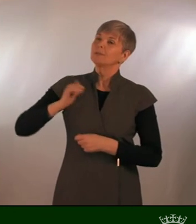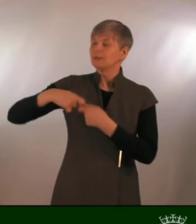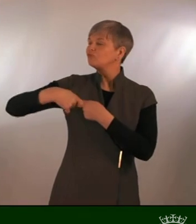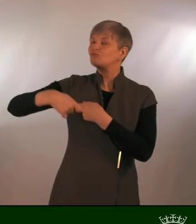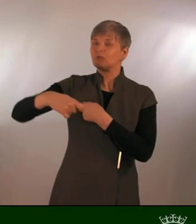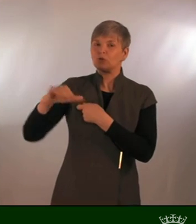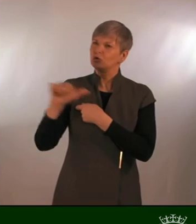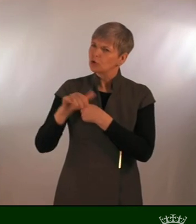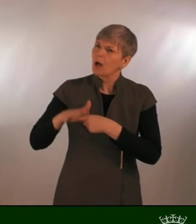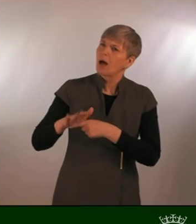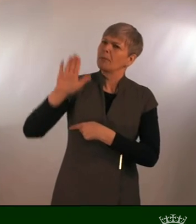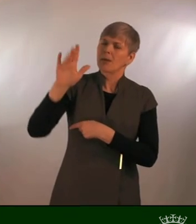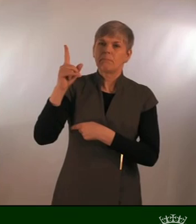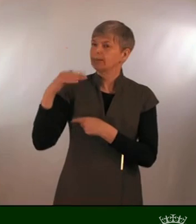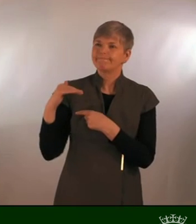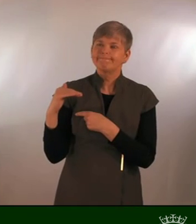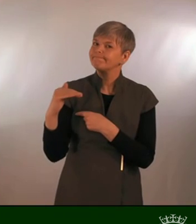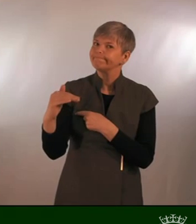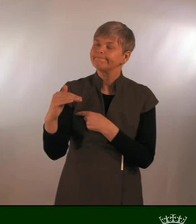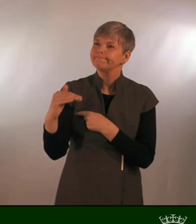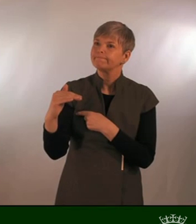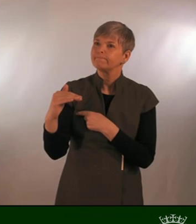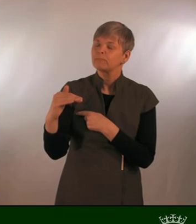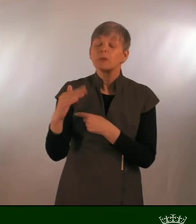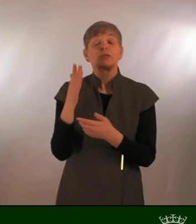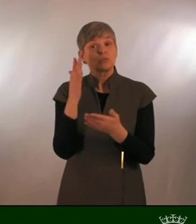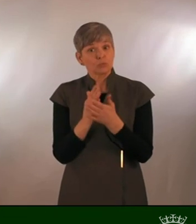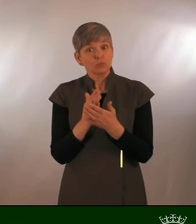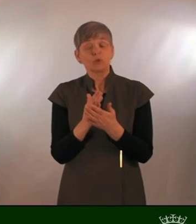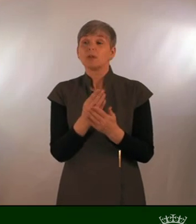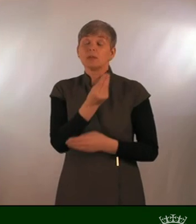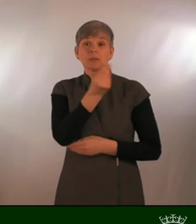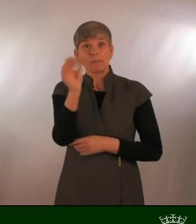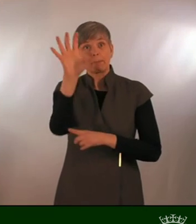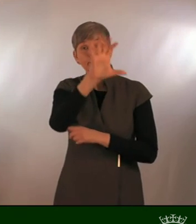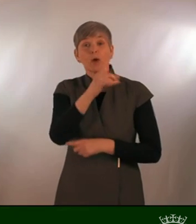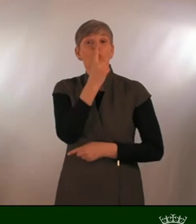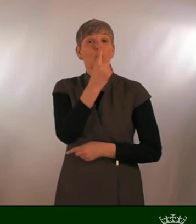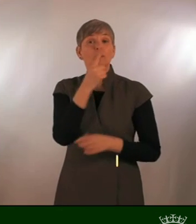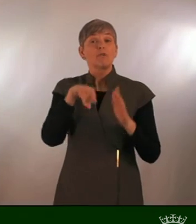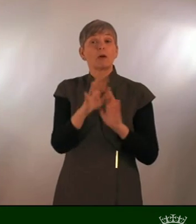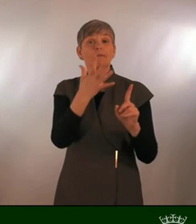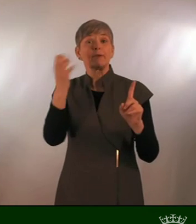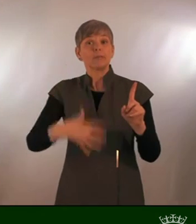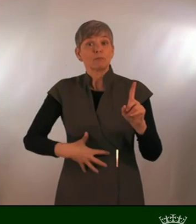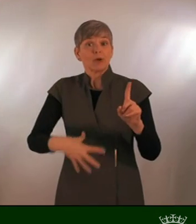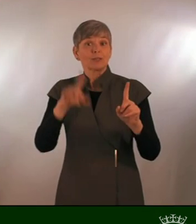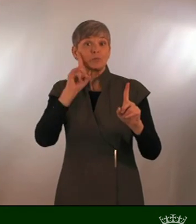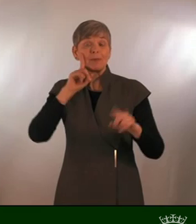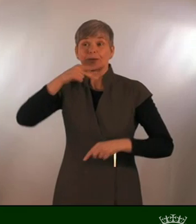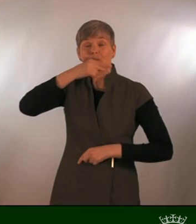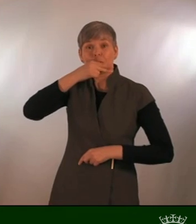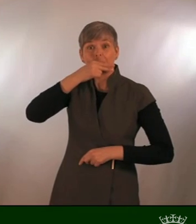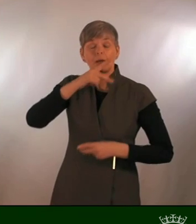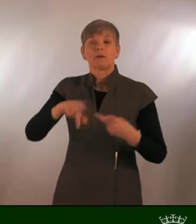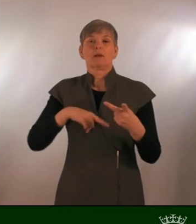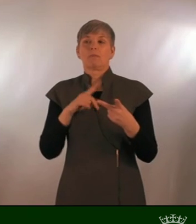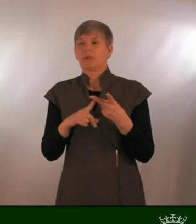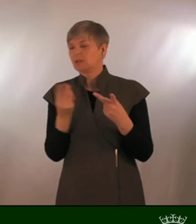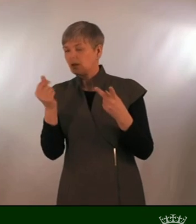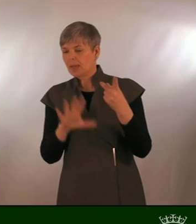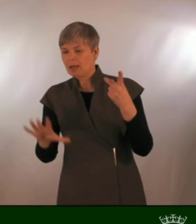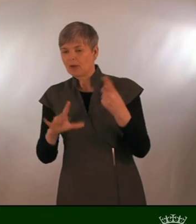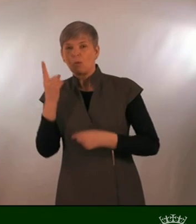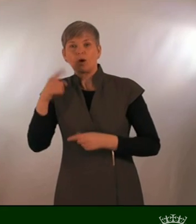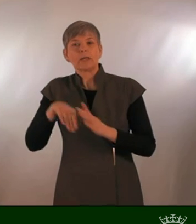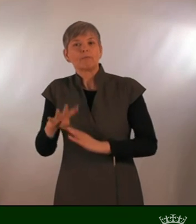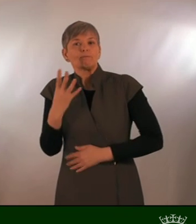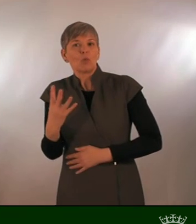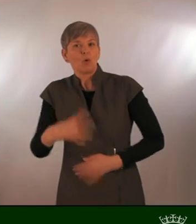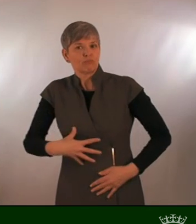It is true that there are parts of this country where, for instance, only one in 50 pregnant women are smokers, and parts of the country where one in four pregnant women are smokers.